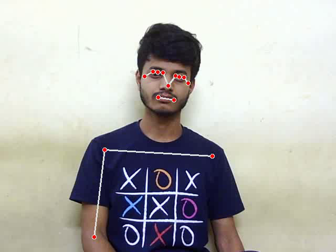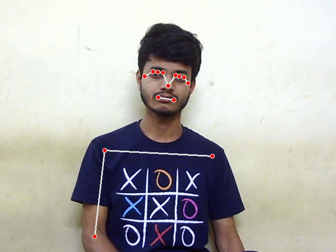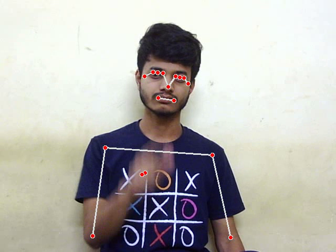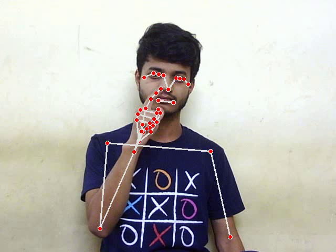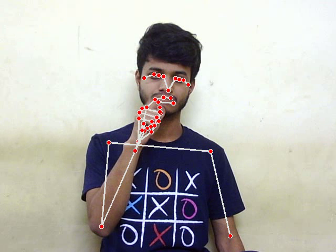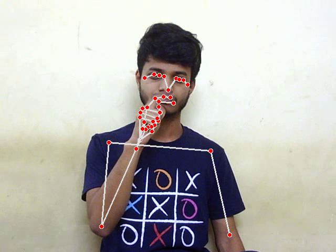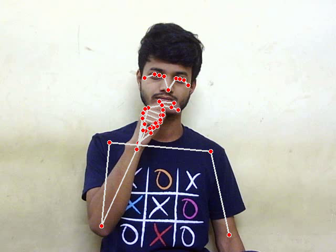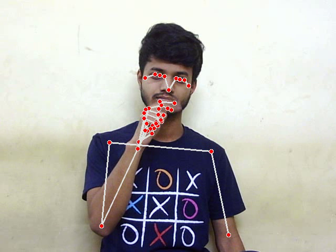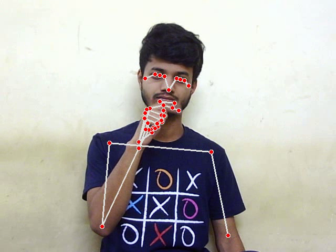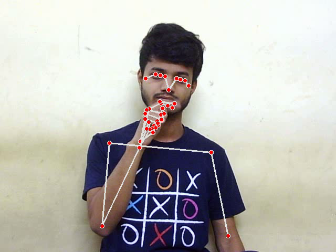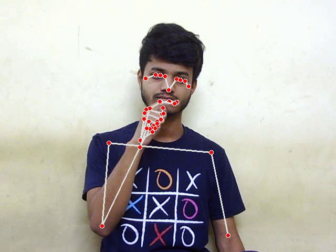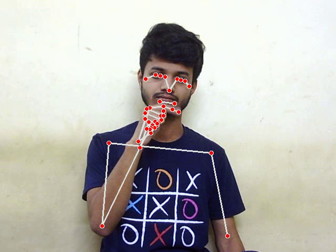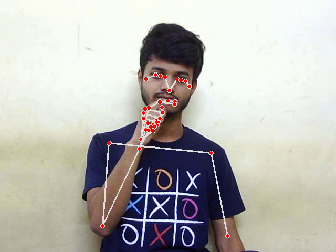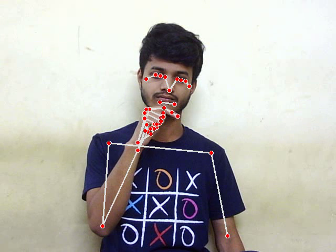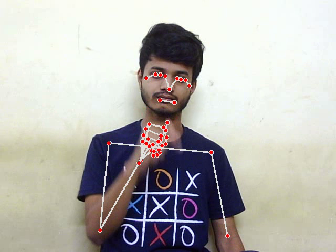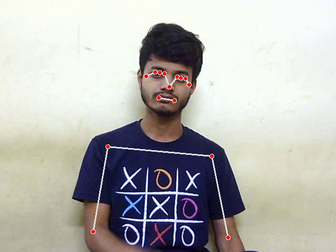who